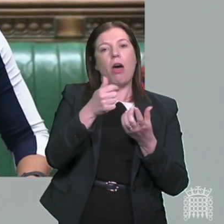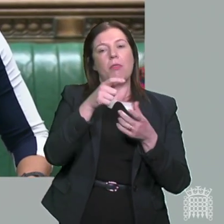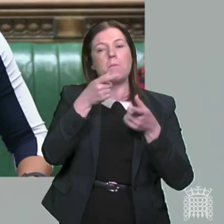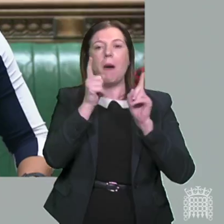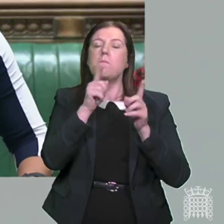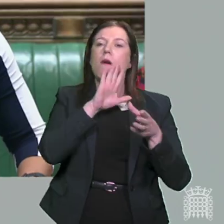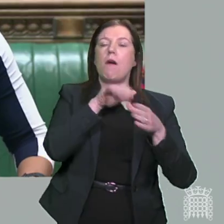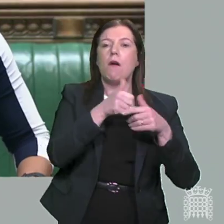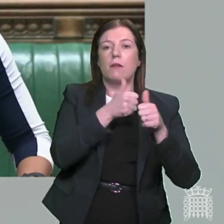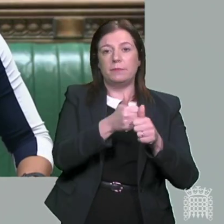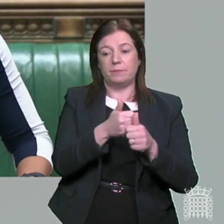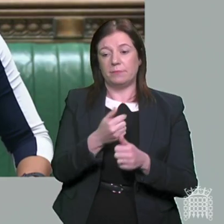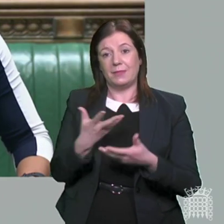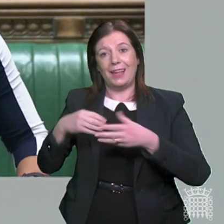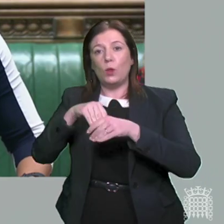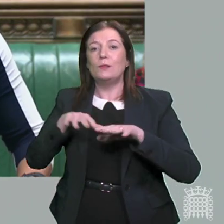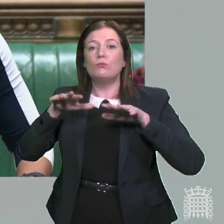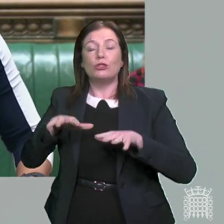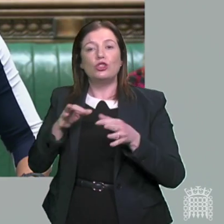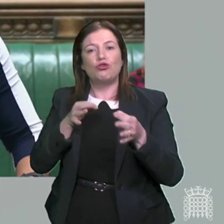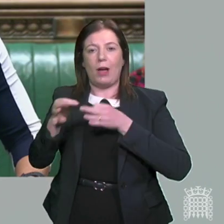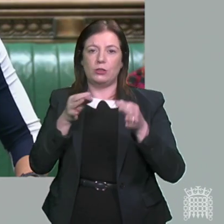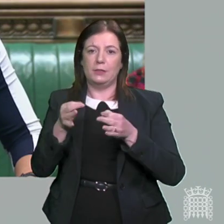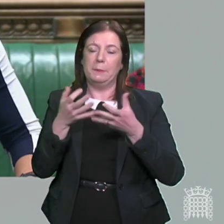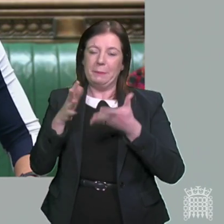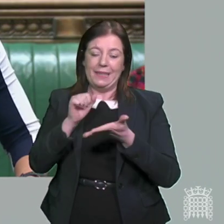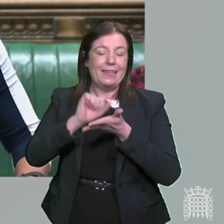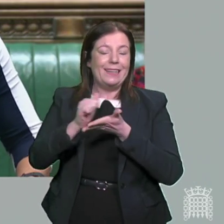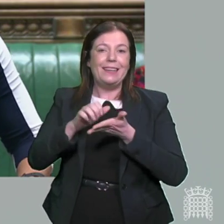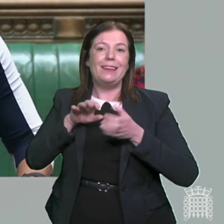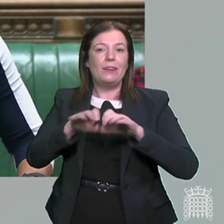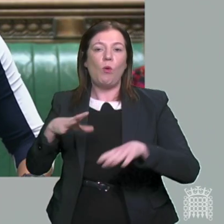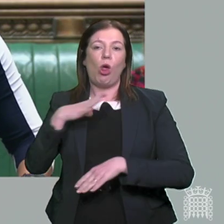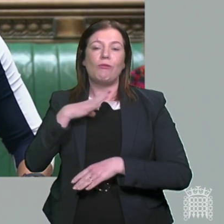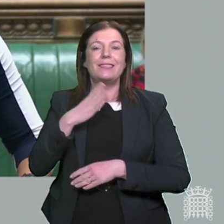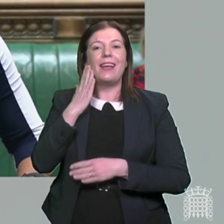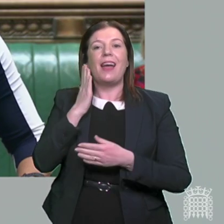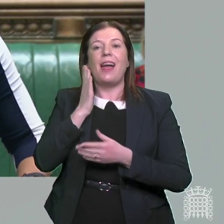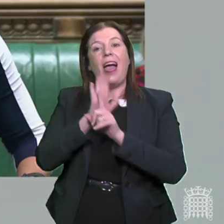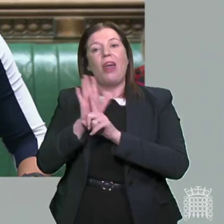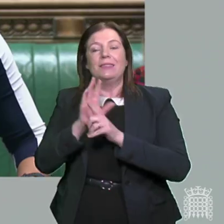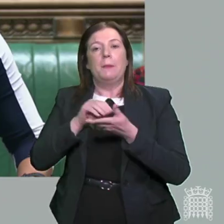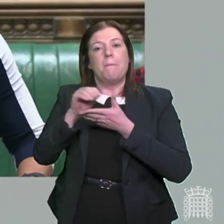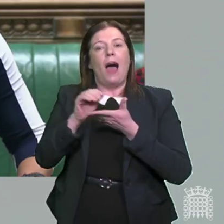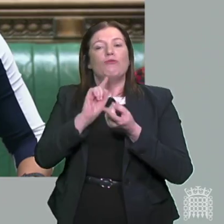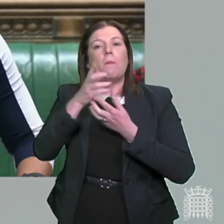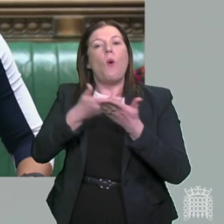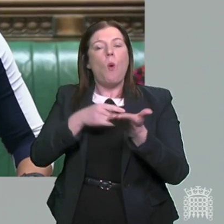Furthermore, in our landmark inclusive Britain strategy we committed to publishing guidance on ethnicity pay reporting for employers.